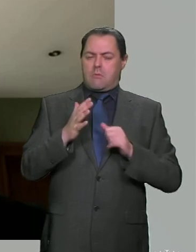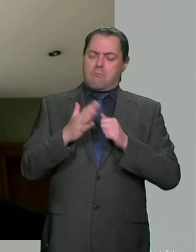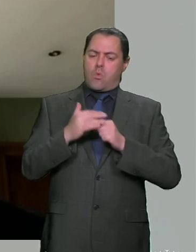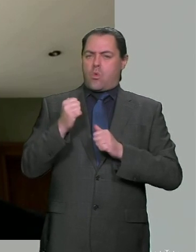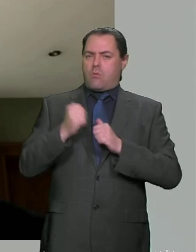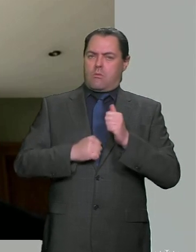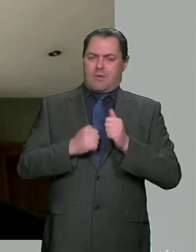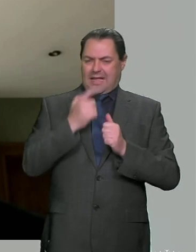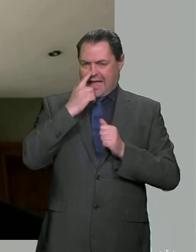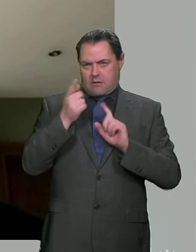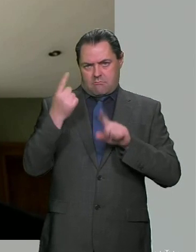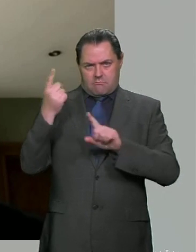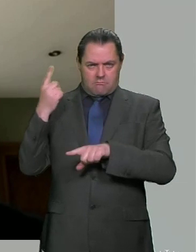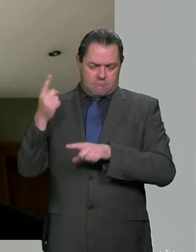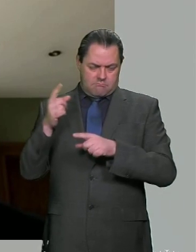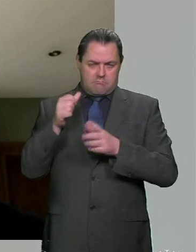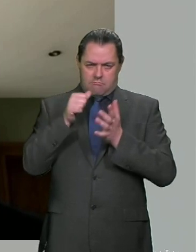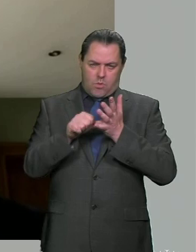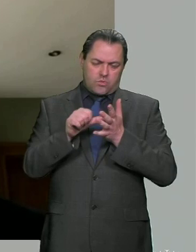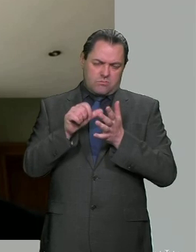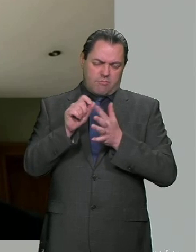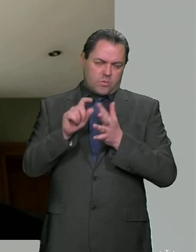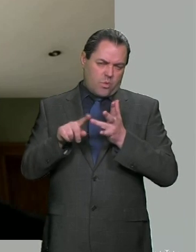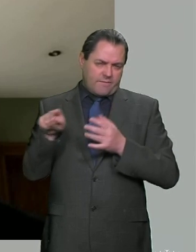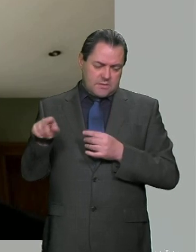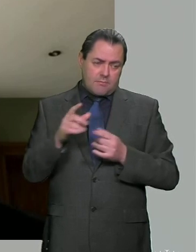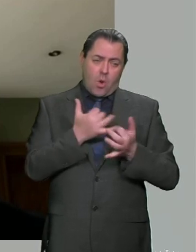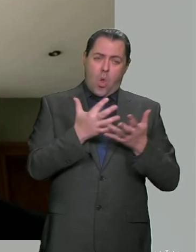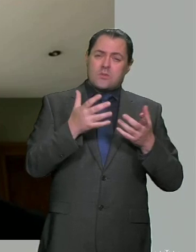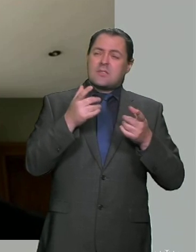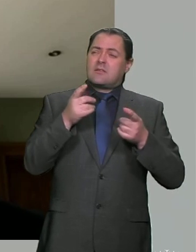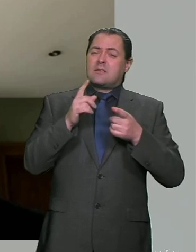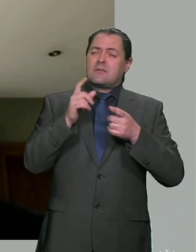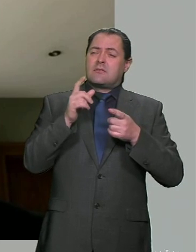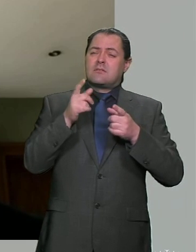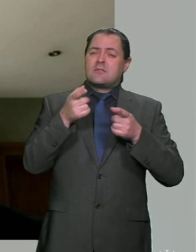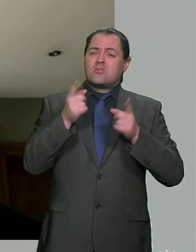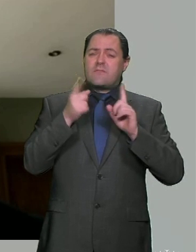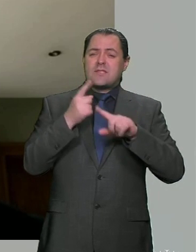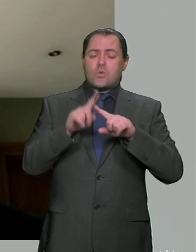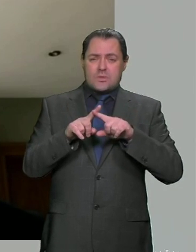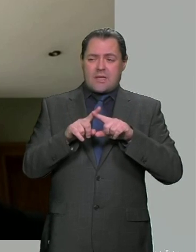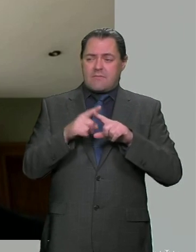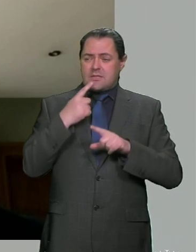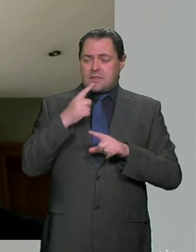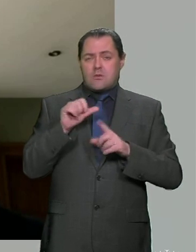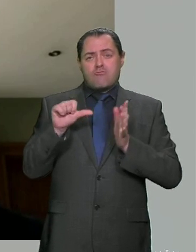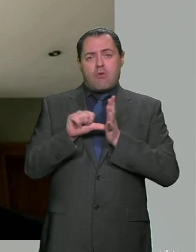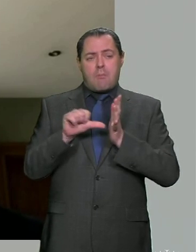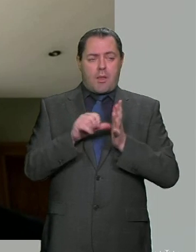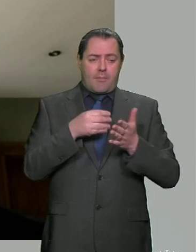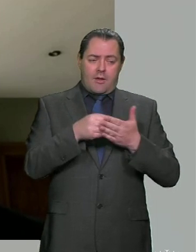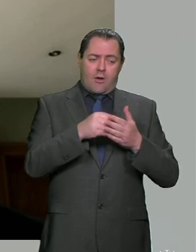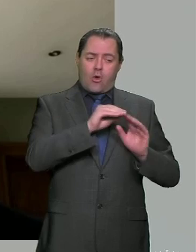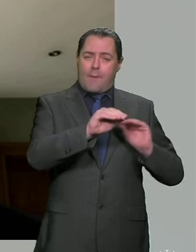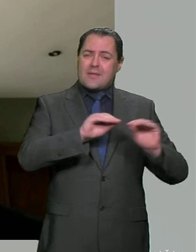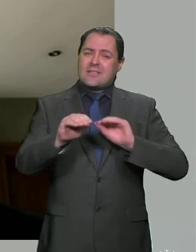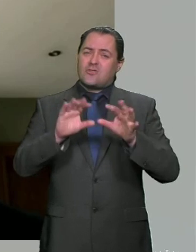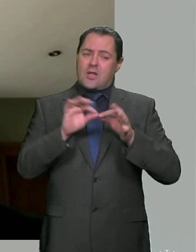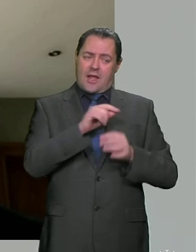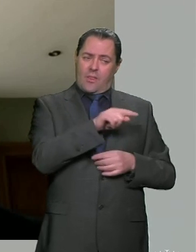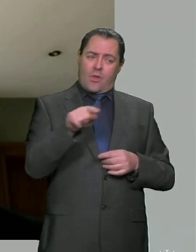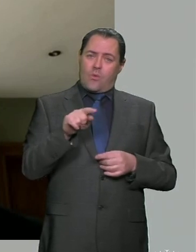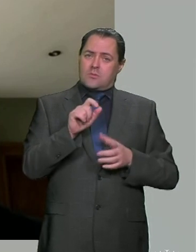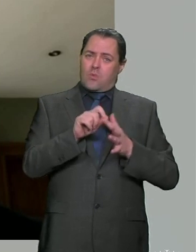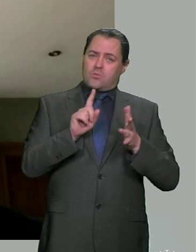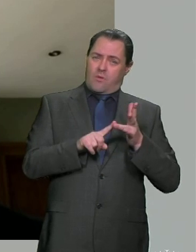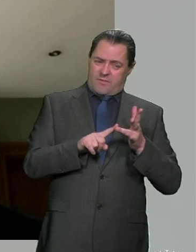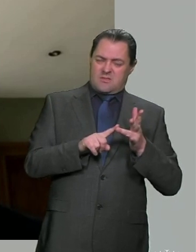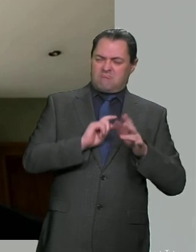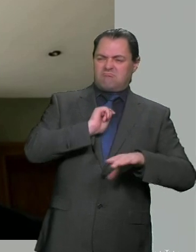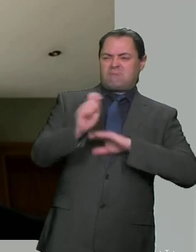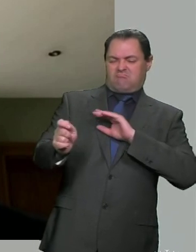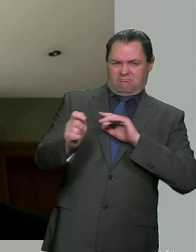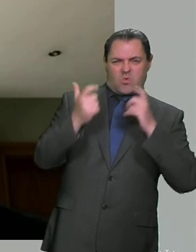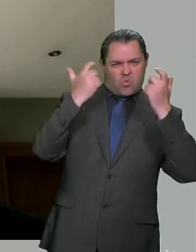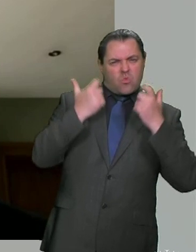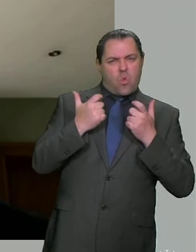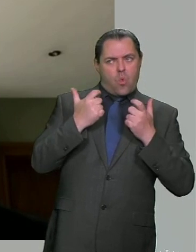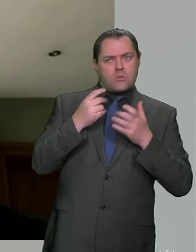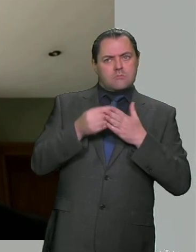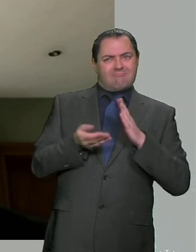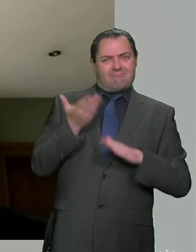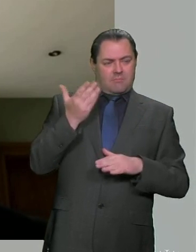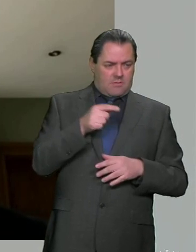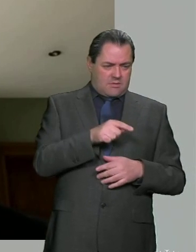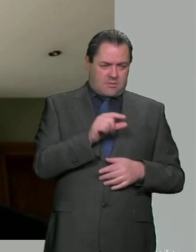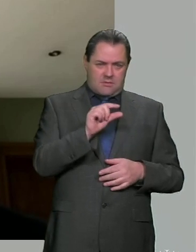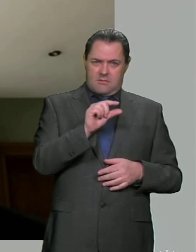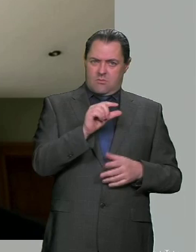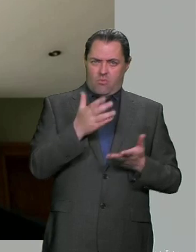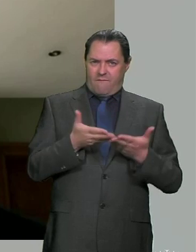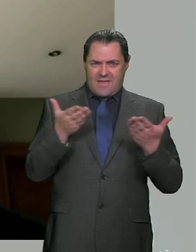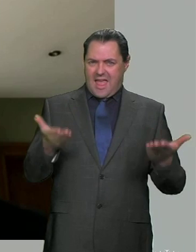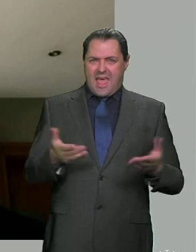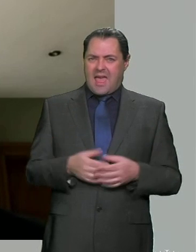However, there is widespread concern, shared by Post Office CEO Nick Read, that the compensation received by the sub-postmasters who were party to the civil litigation at the High Court was simply not fair.